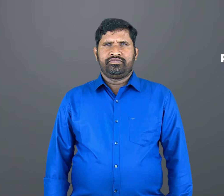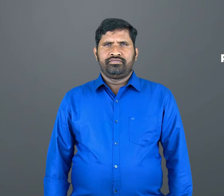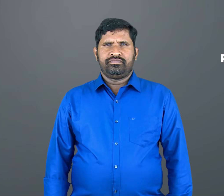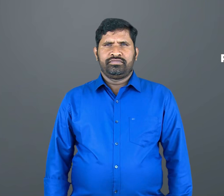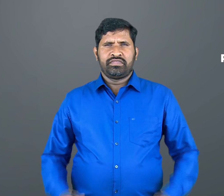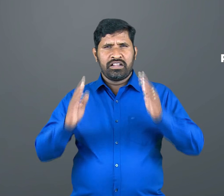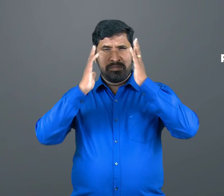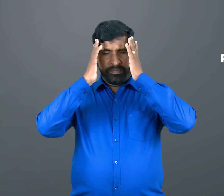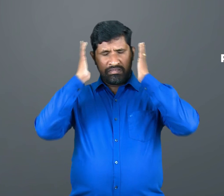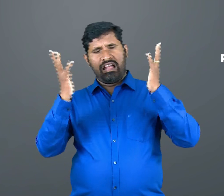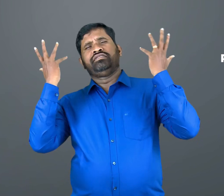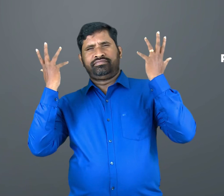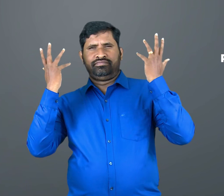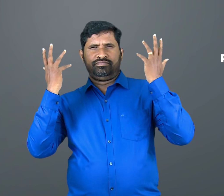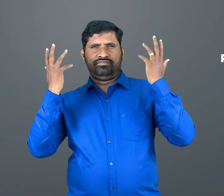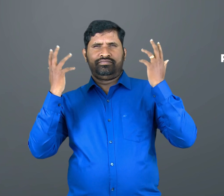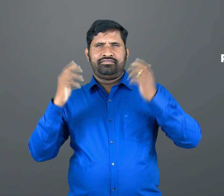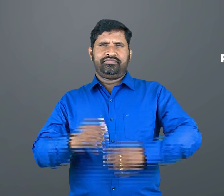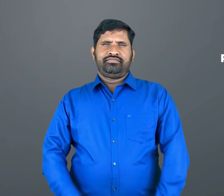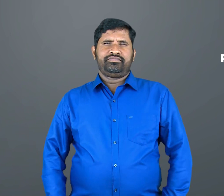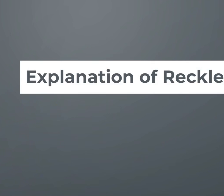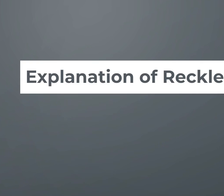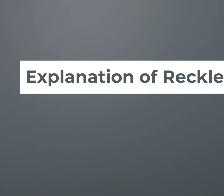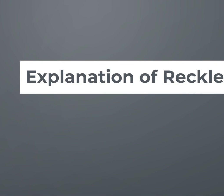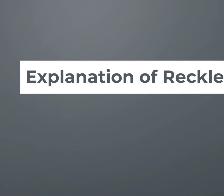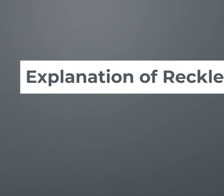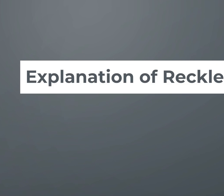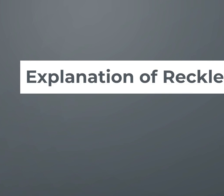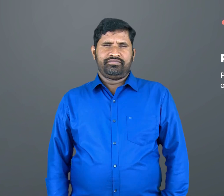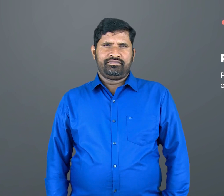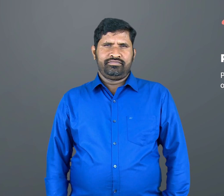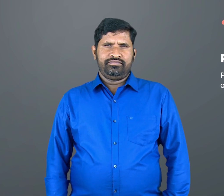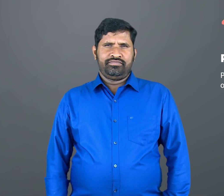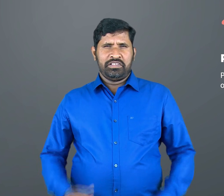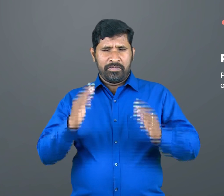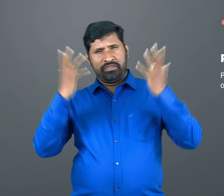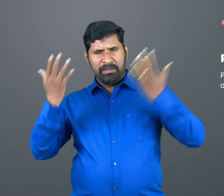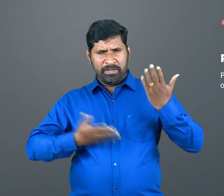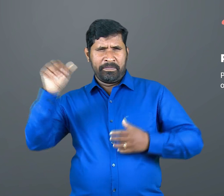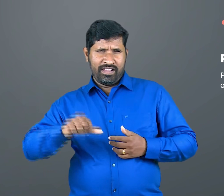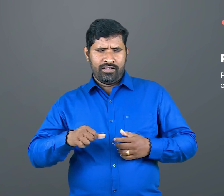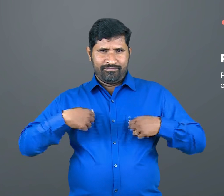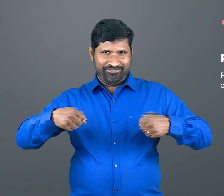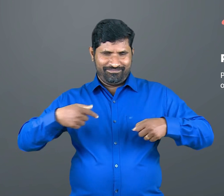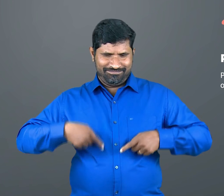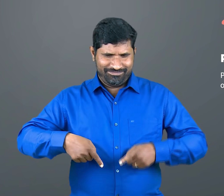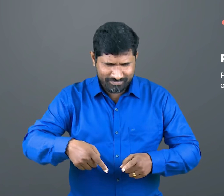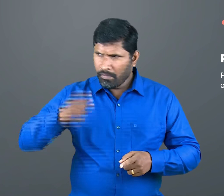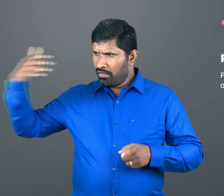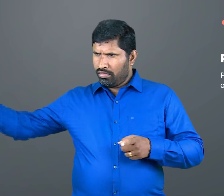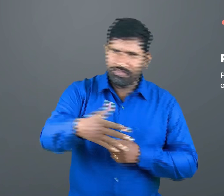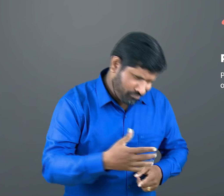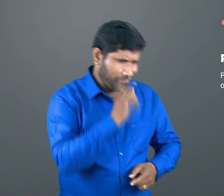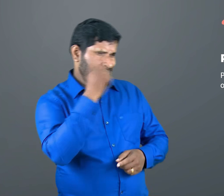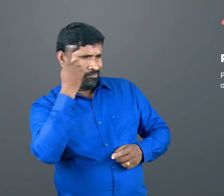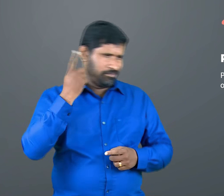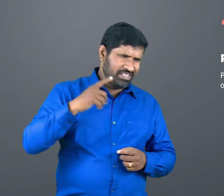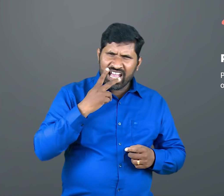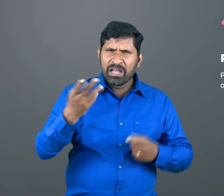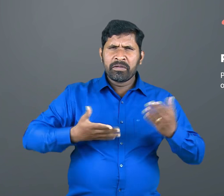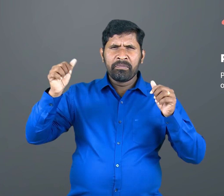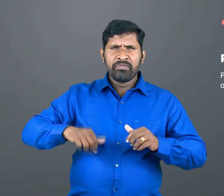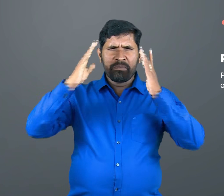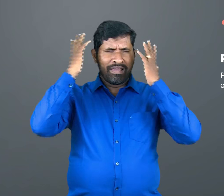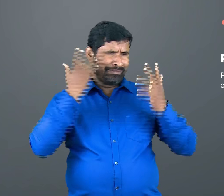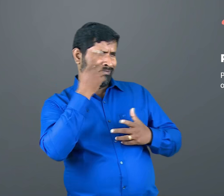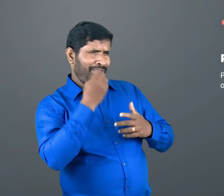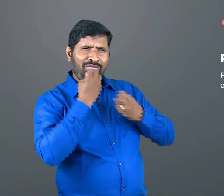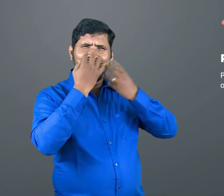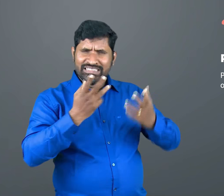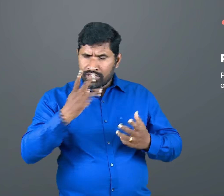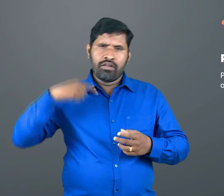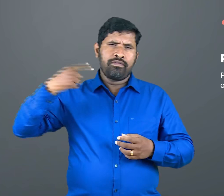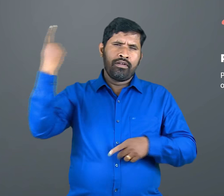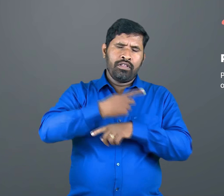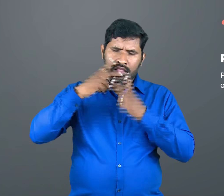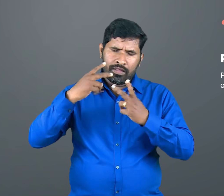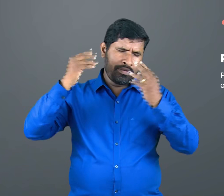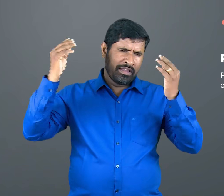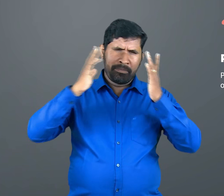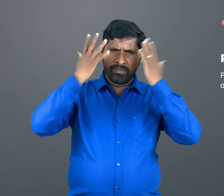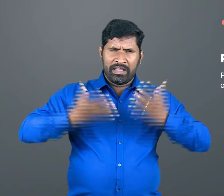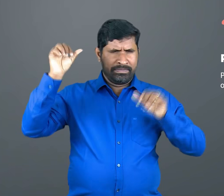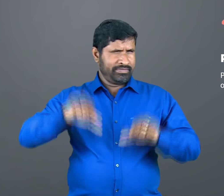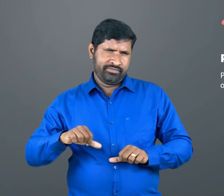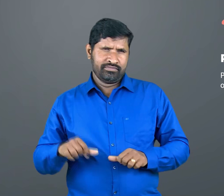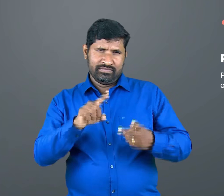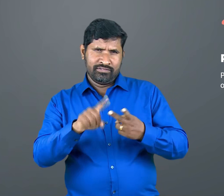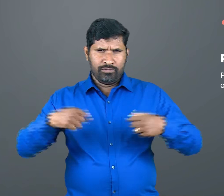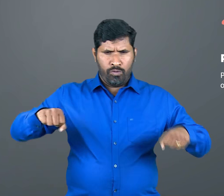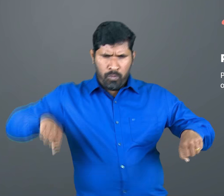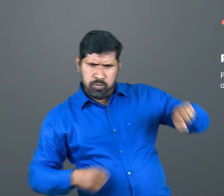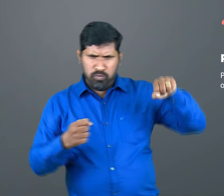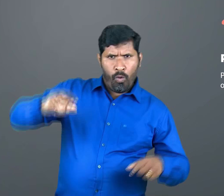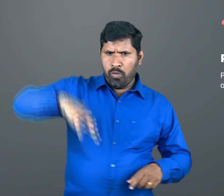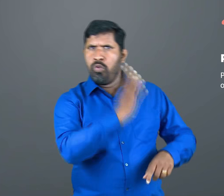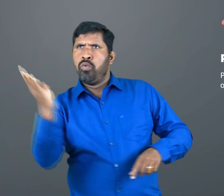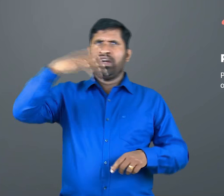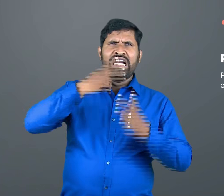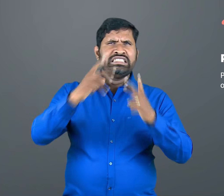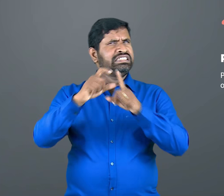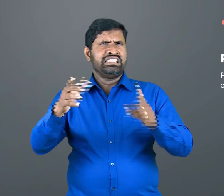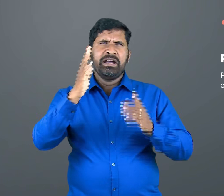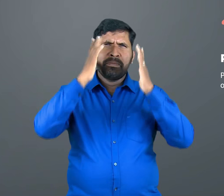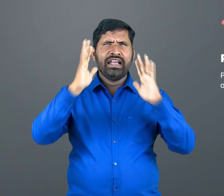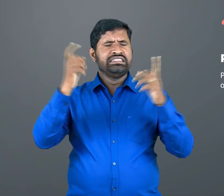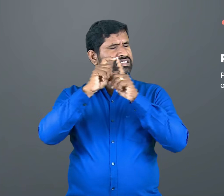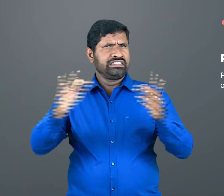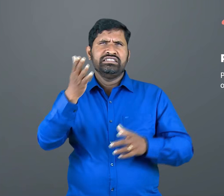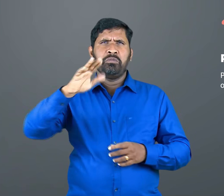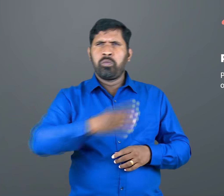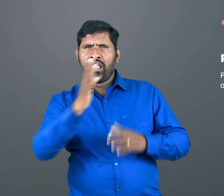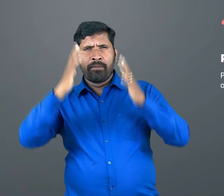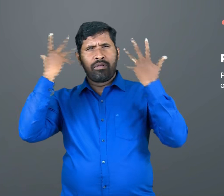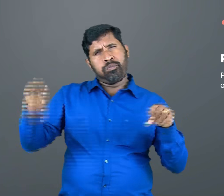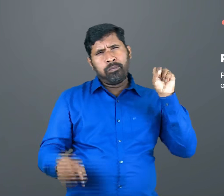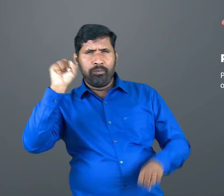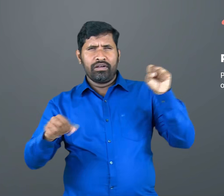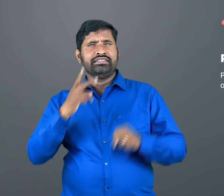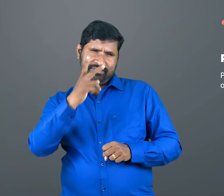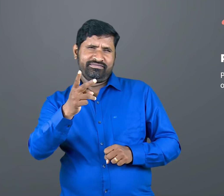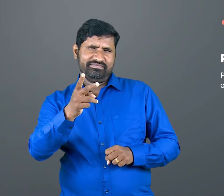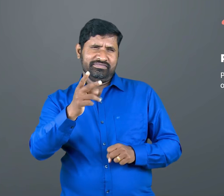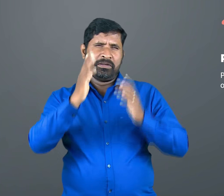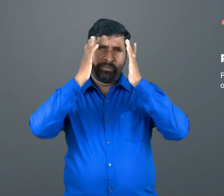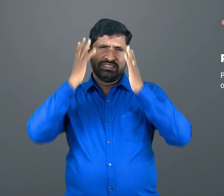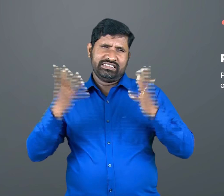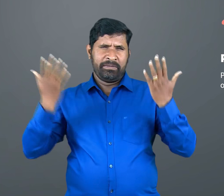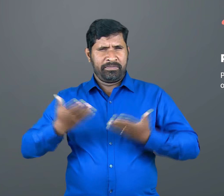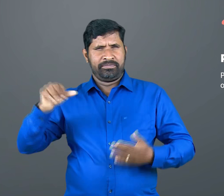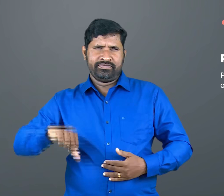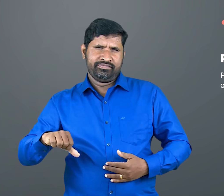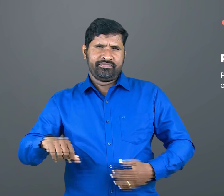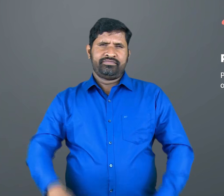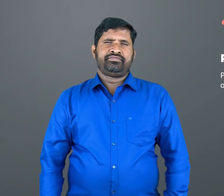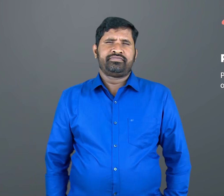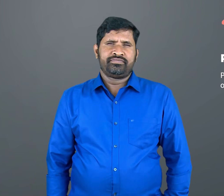Reckless behaviour